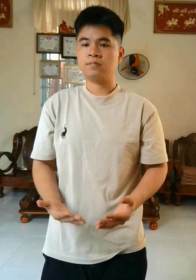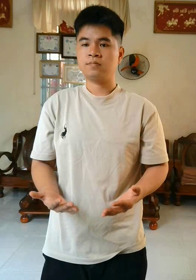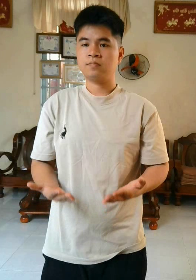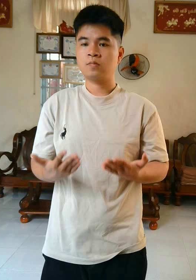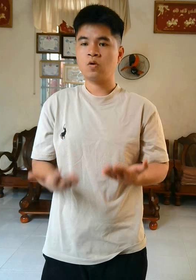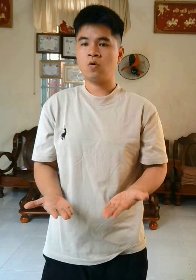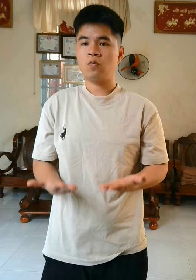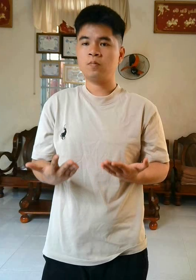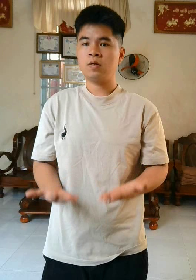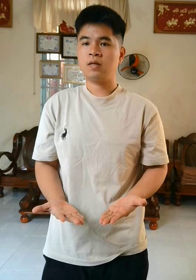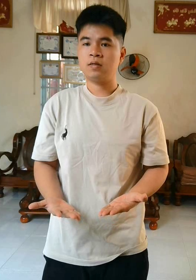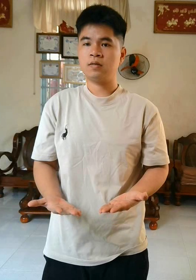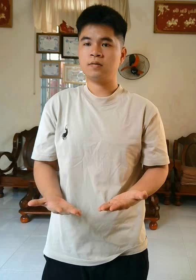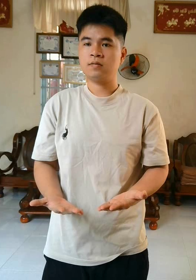hom nay